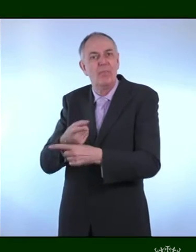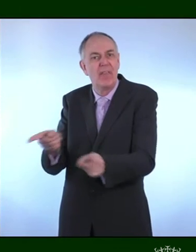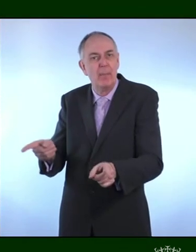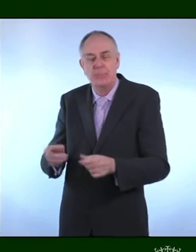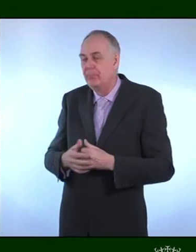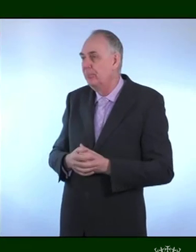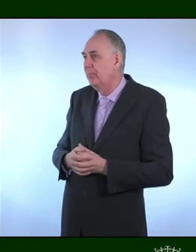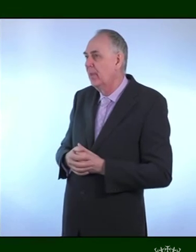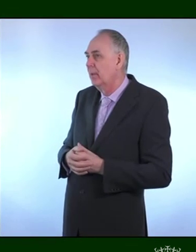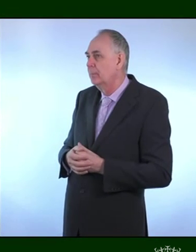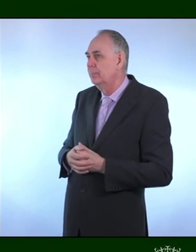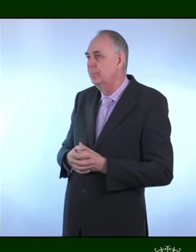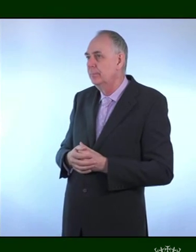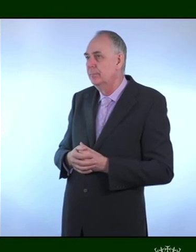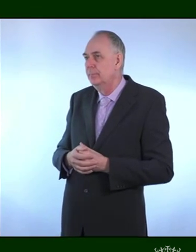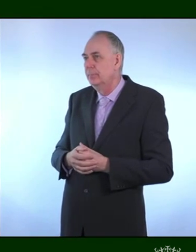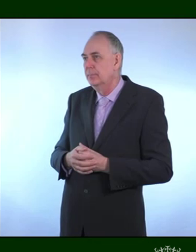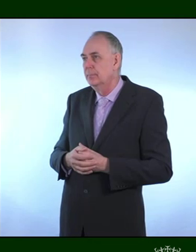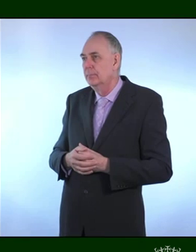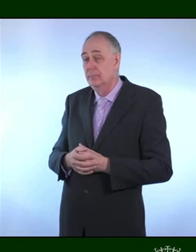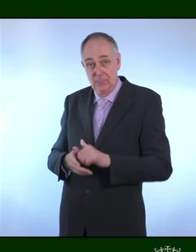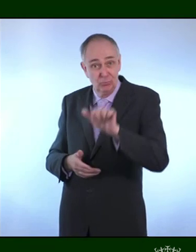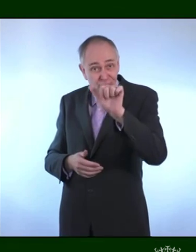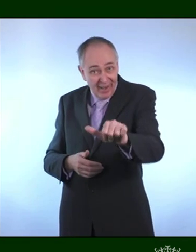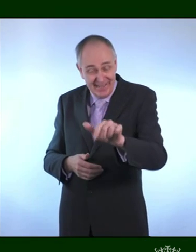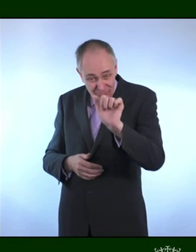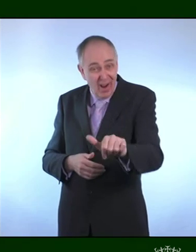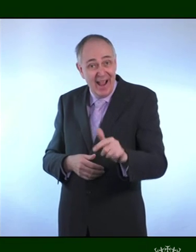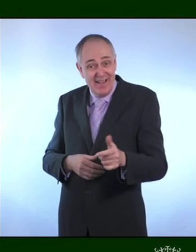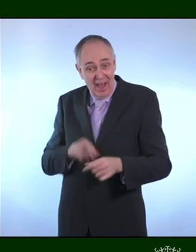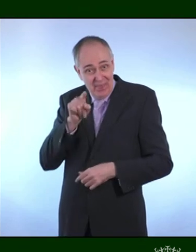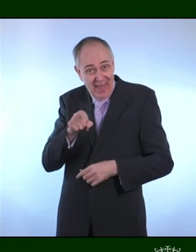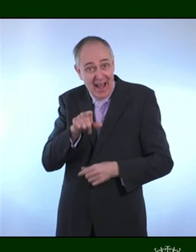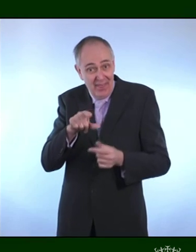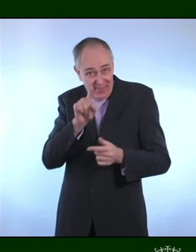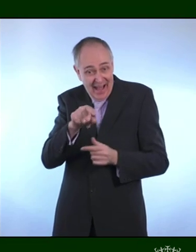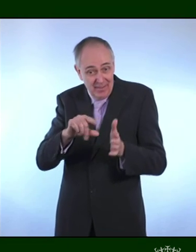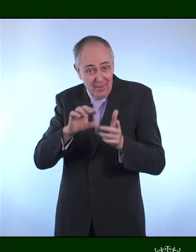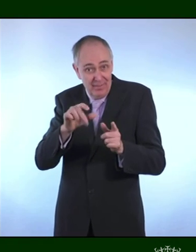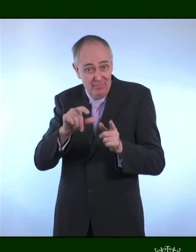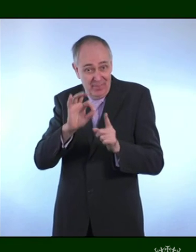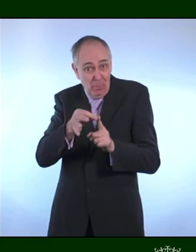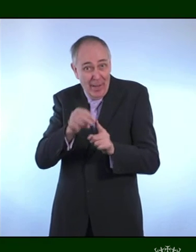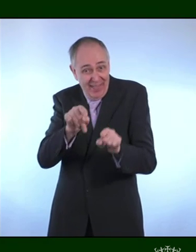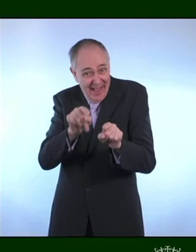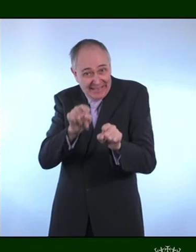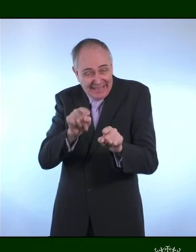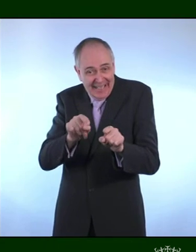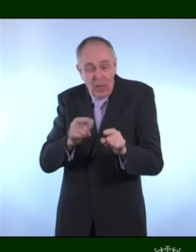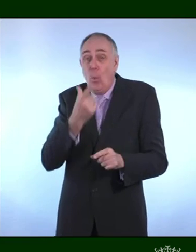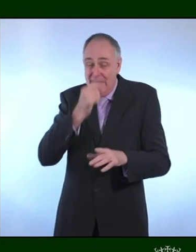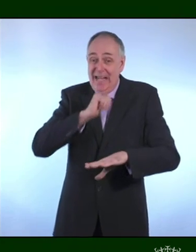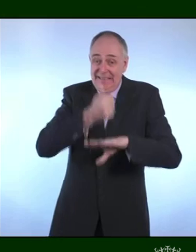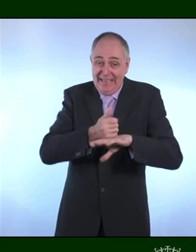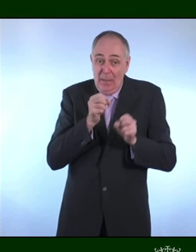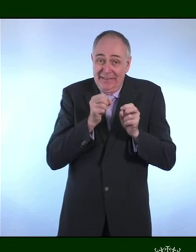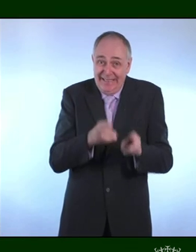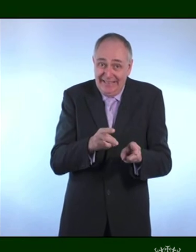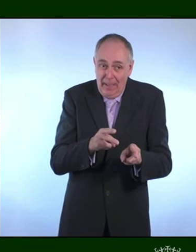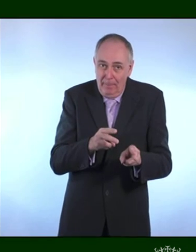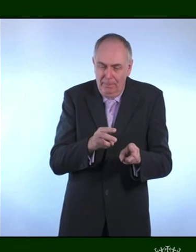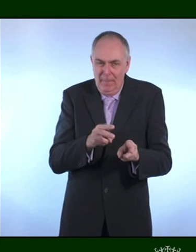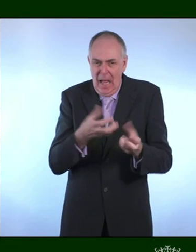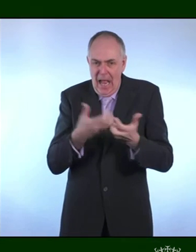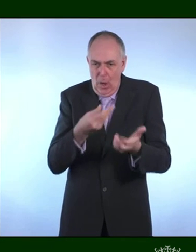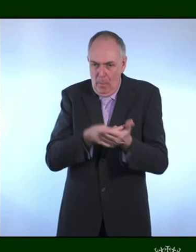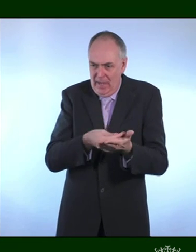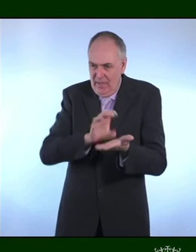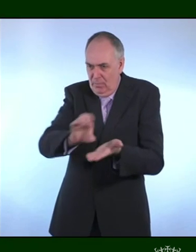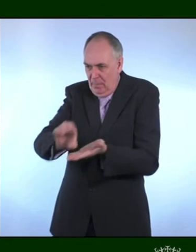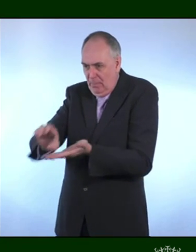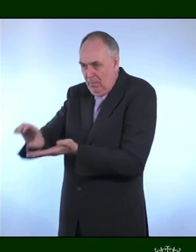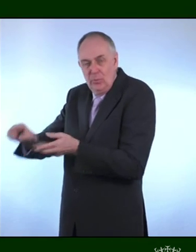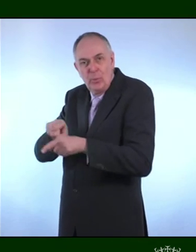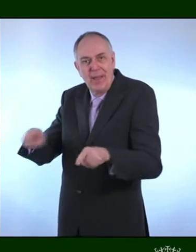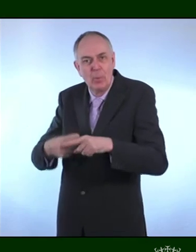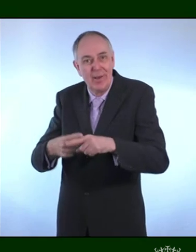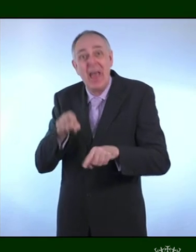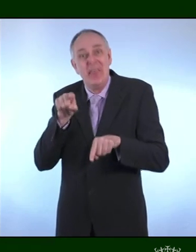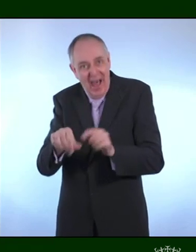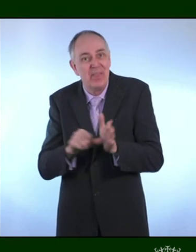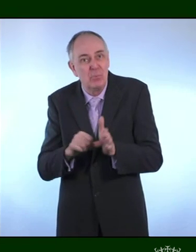That is indeed the issue. The difficulty is not devising the schemes—we can devise the schemes—but getting the cash to the people who need it in a timely way.